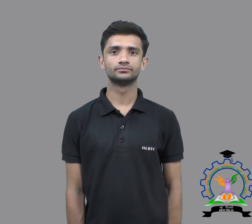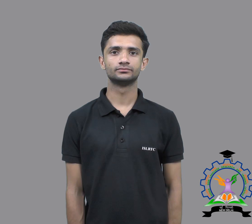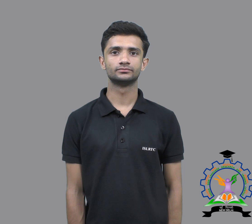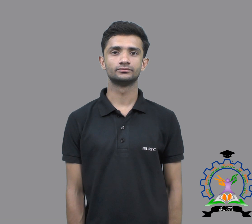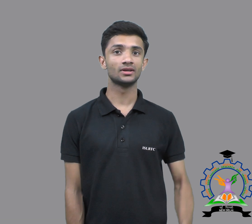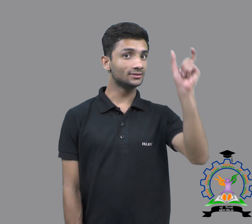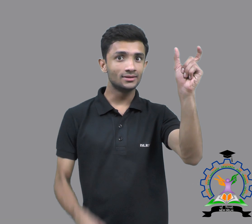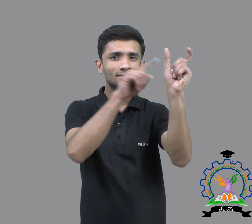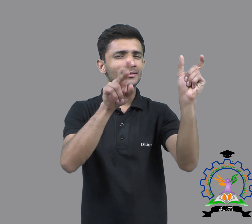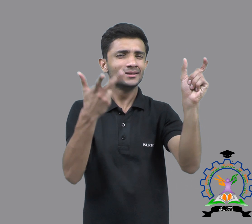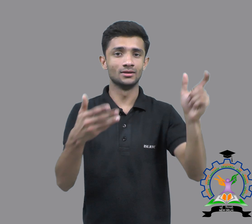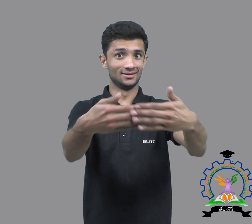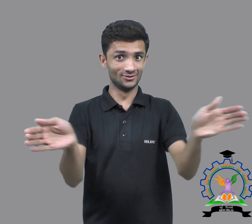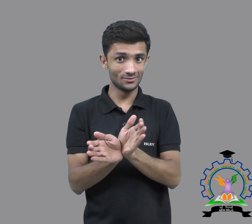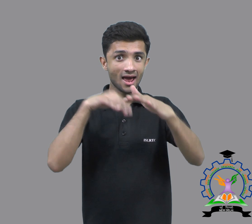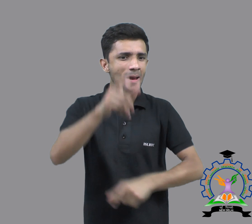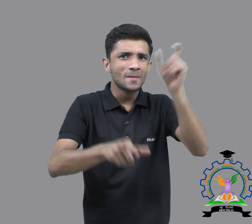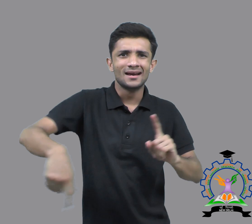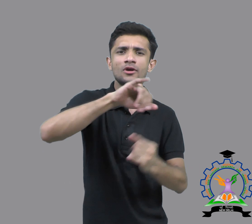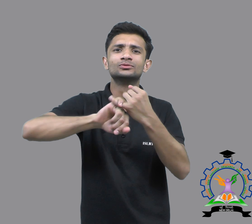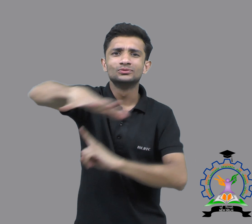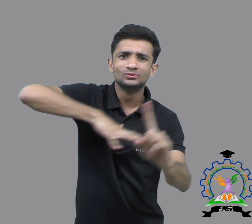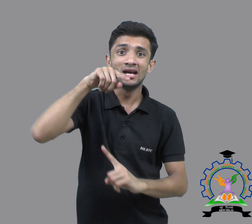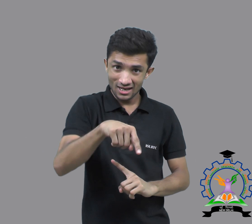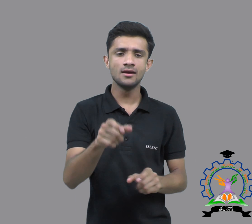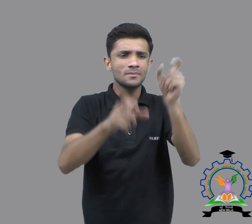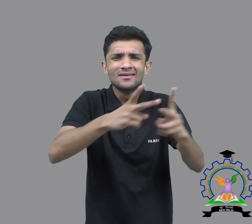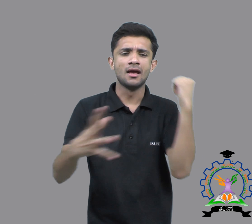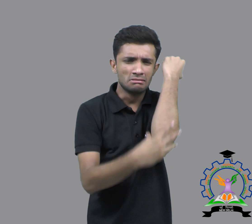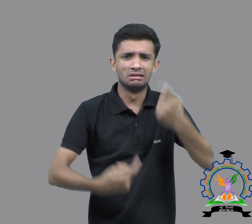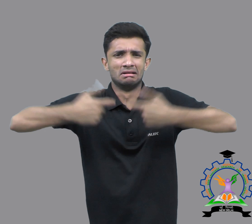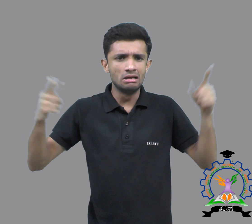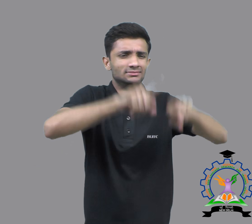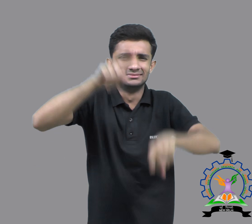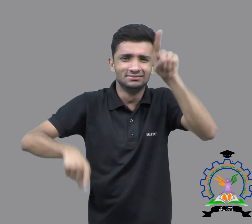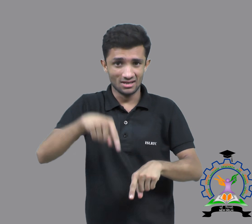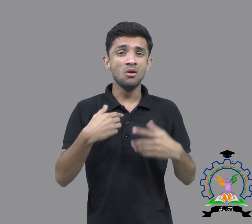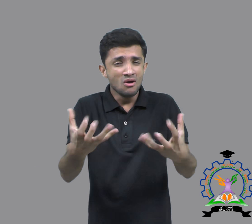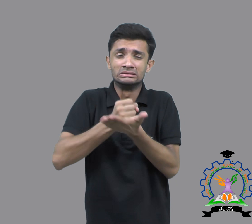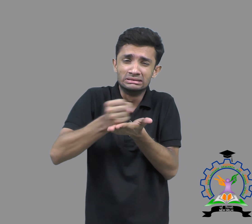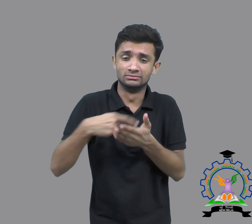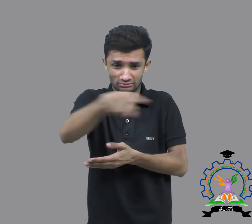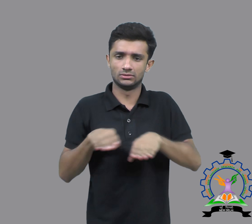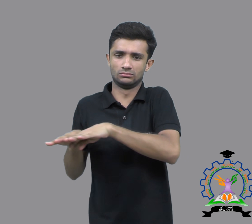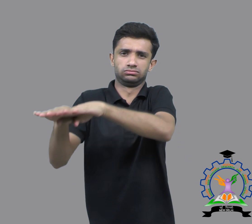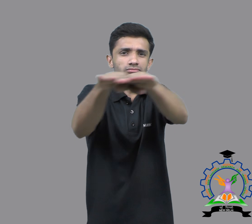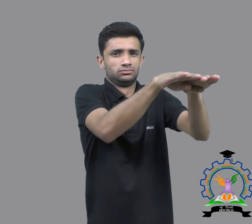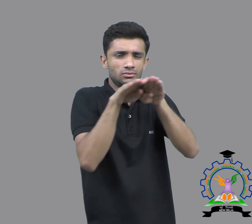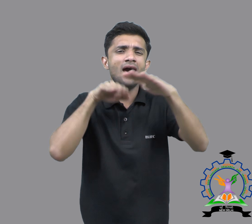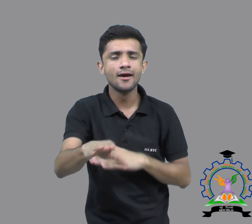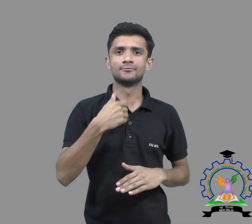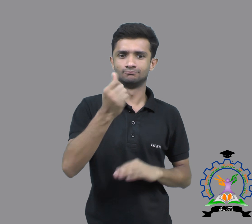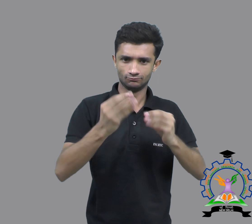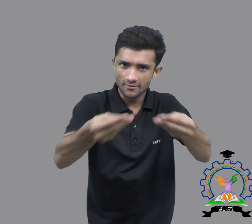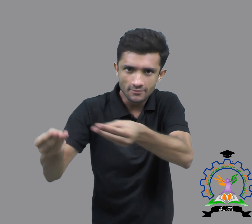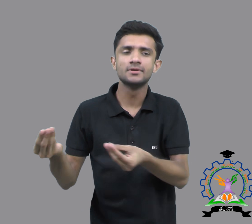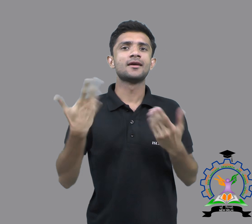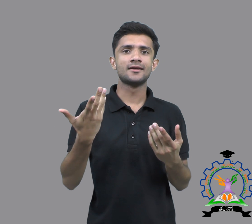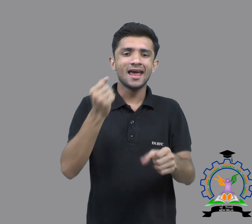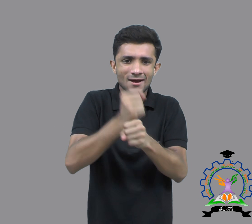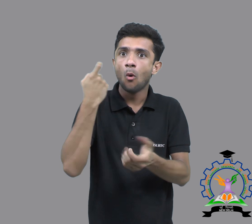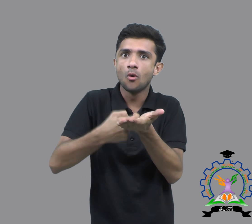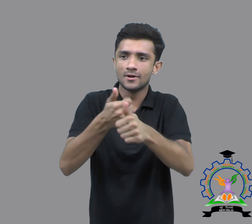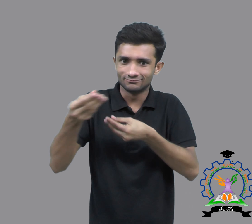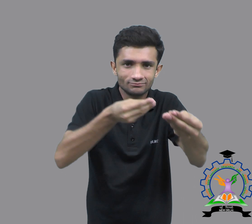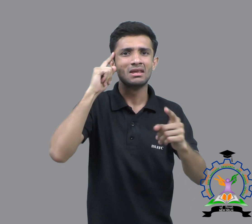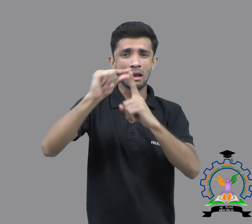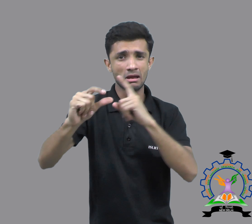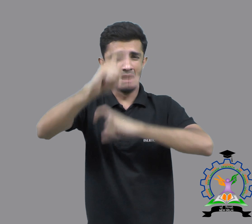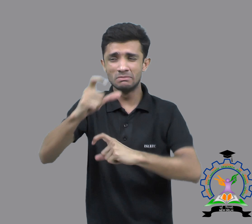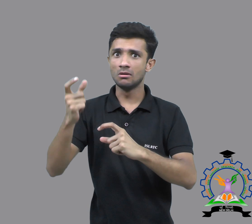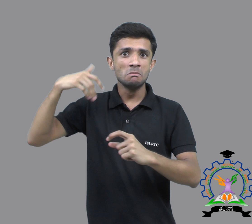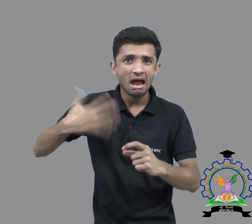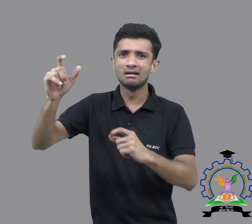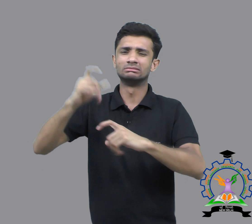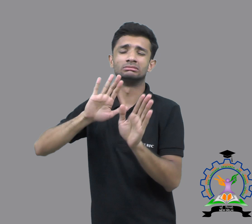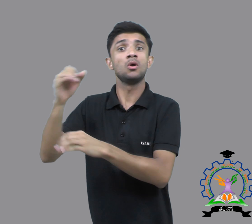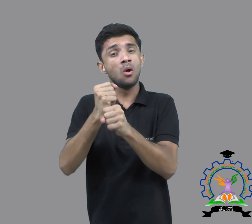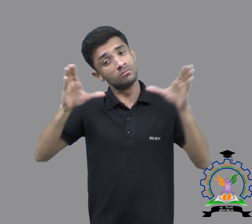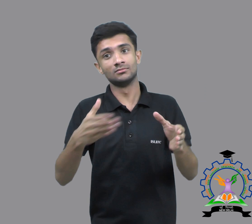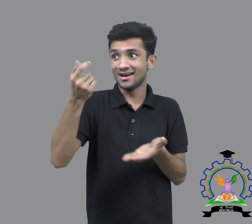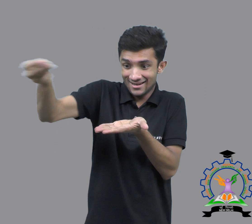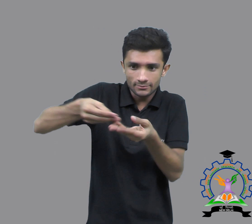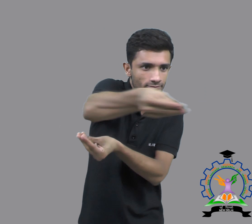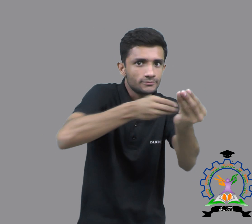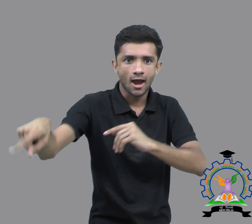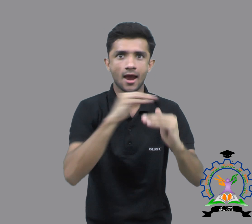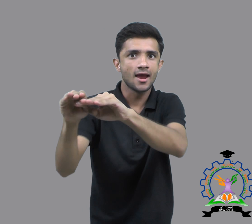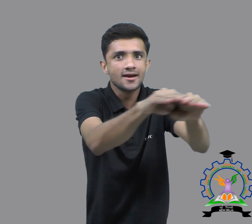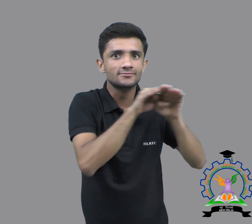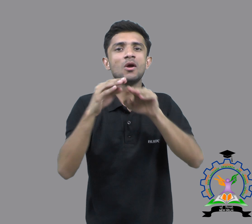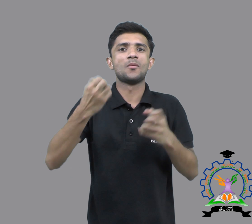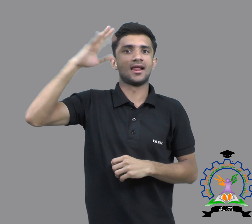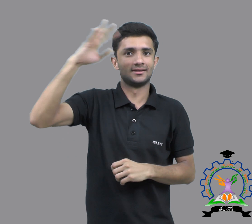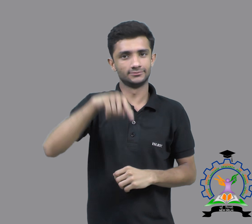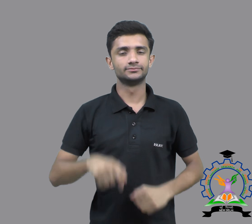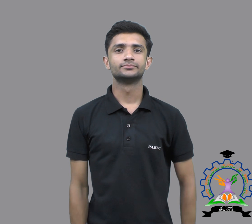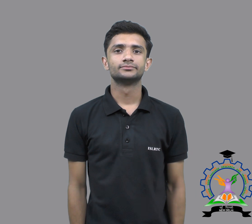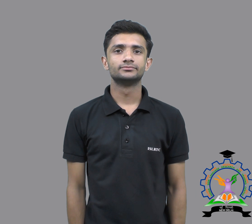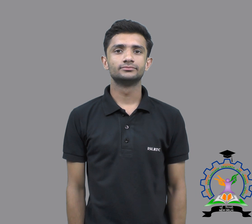Communism